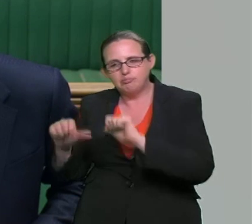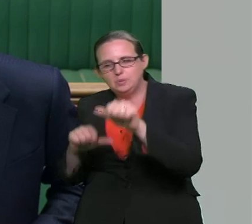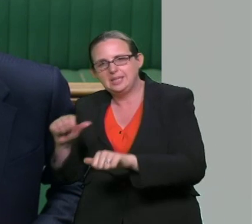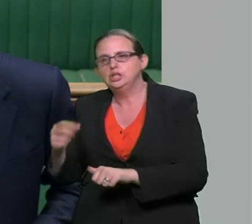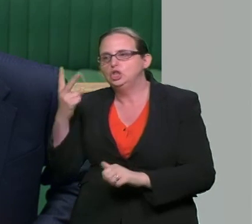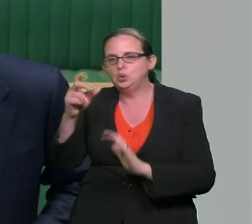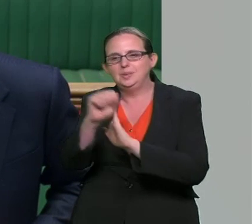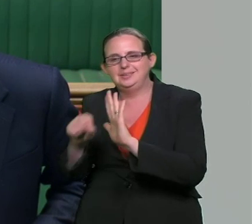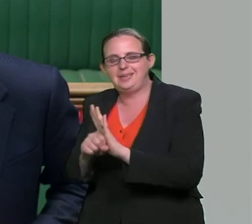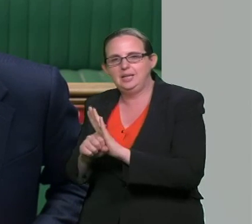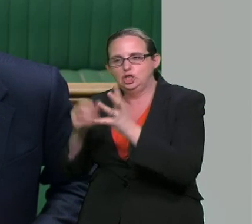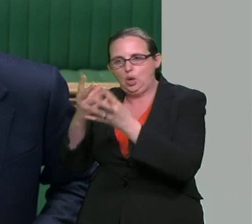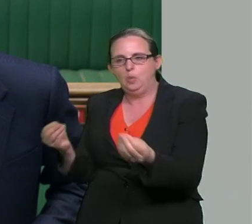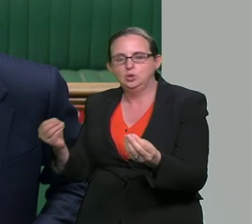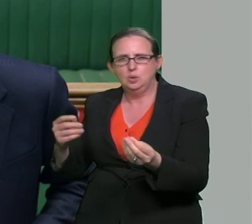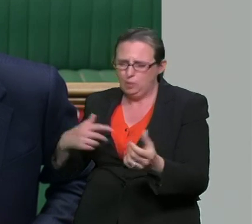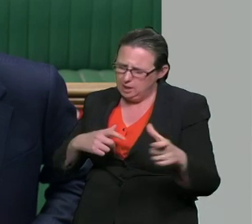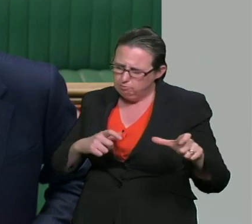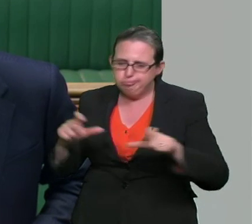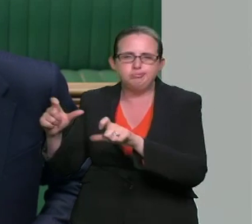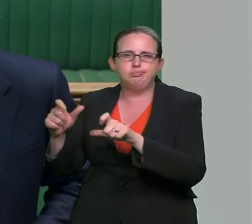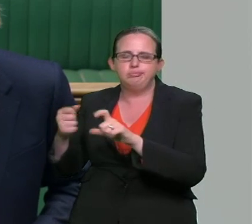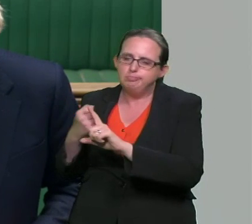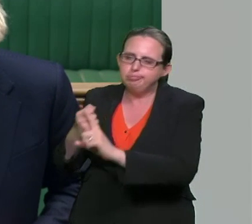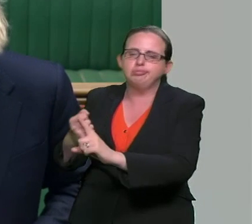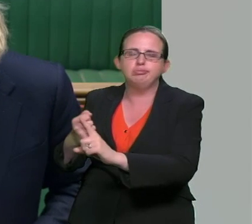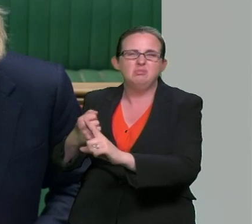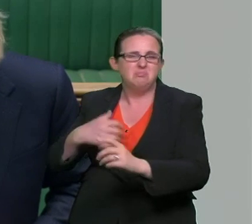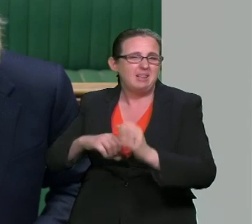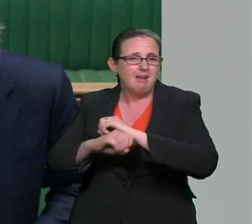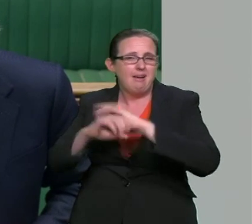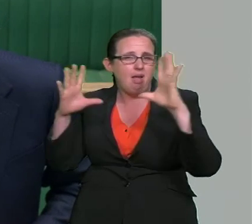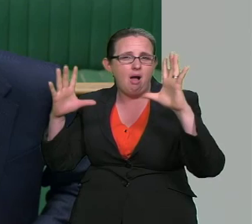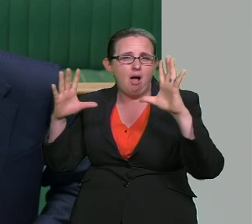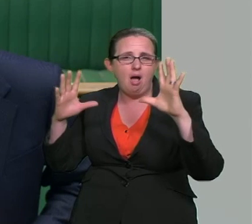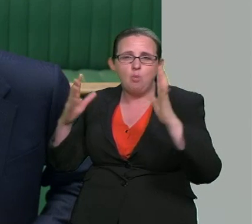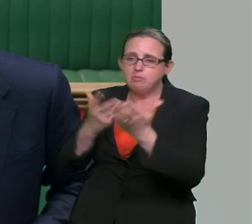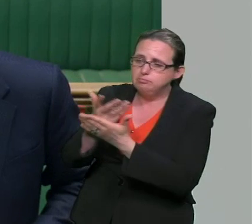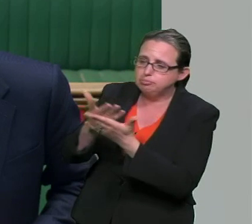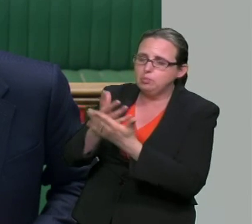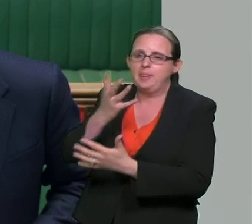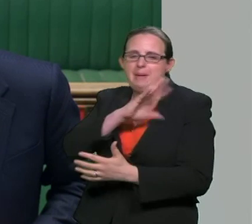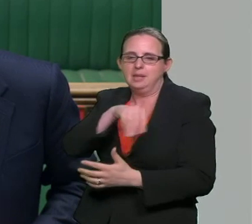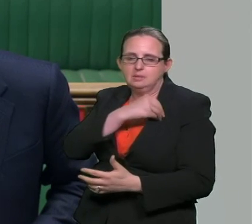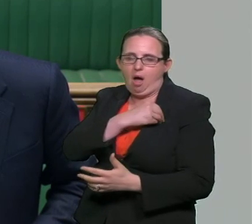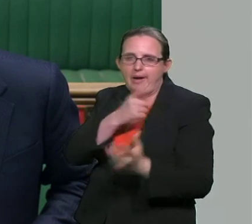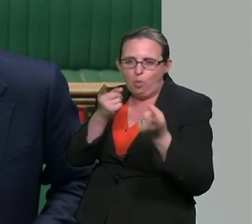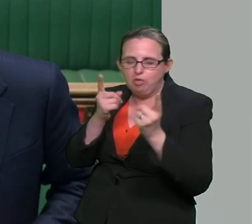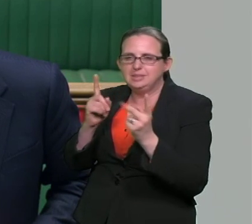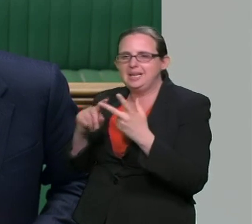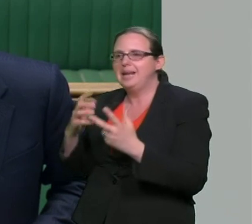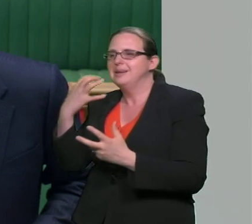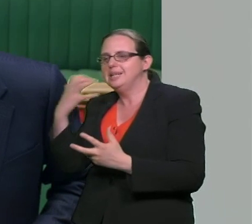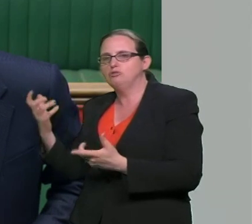We continue to press for that, and I have made that position plain in my conversations with both the Palestinian Authority and of course with Israel.